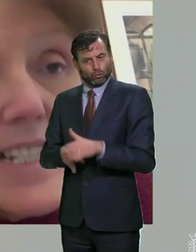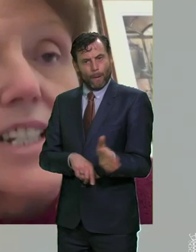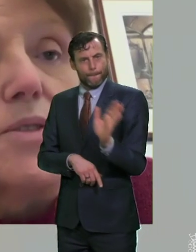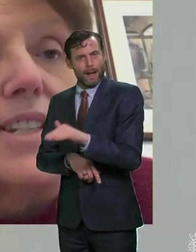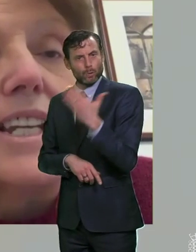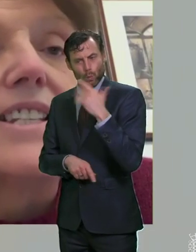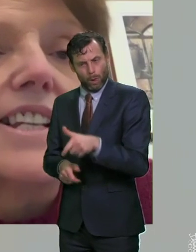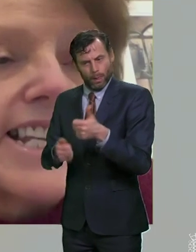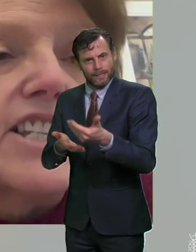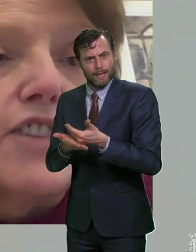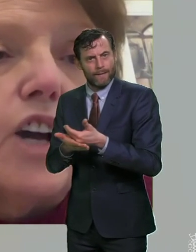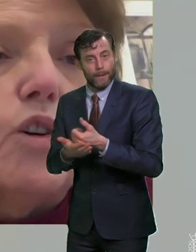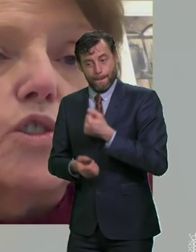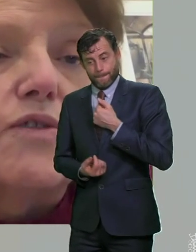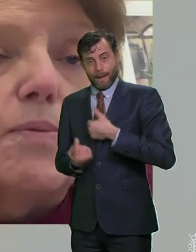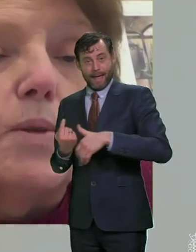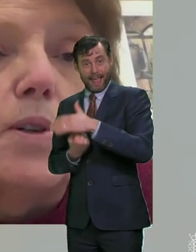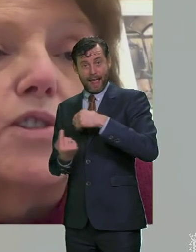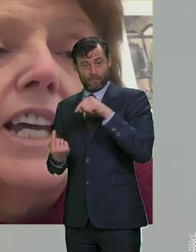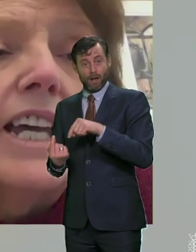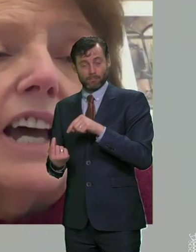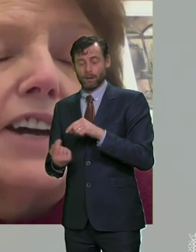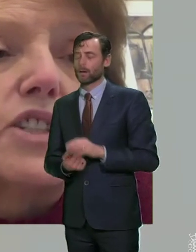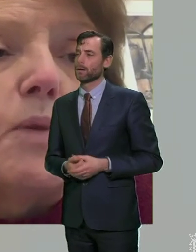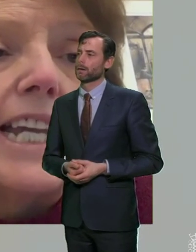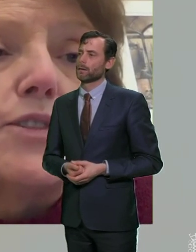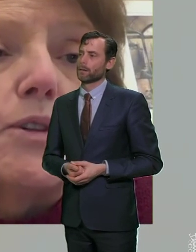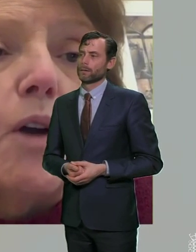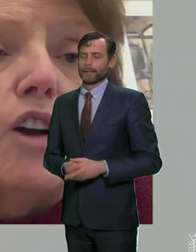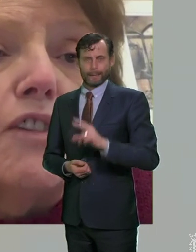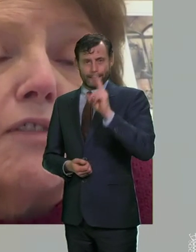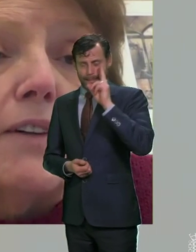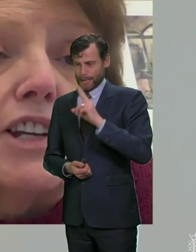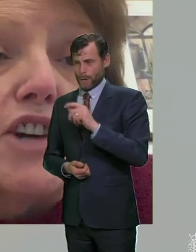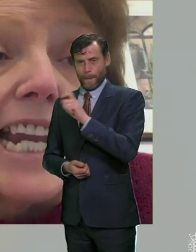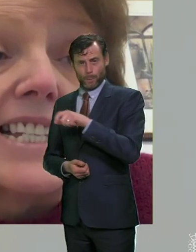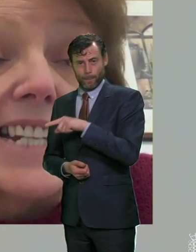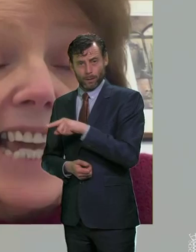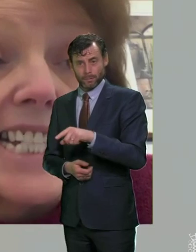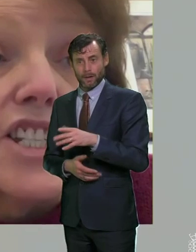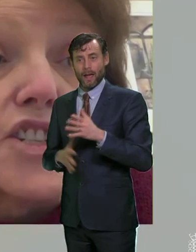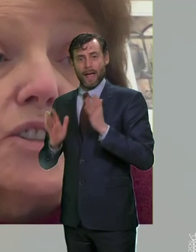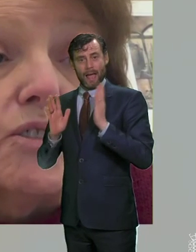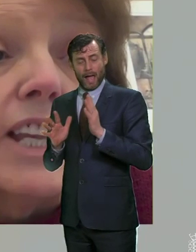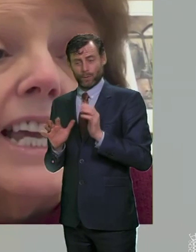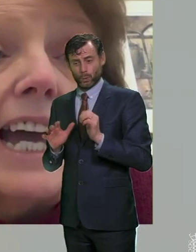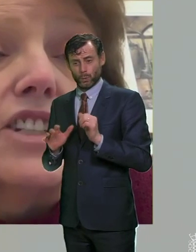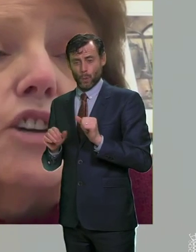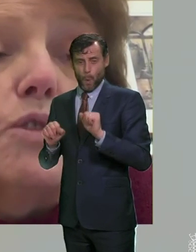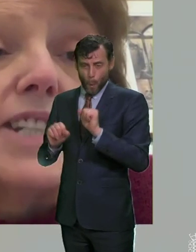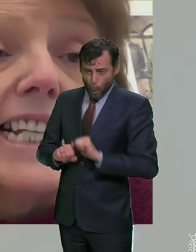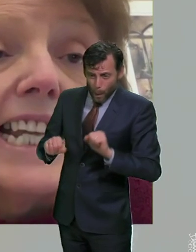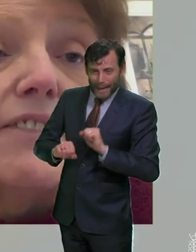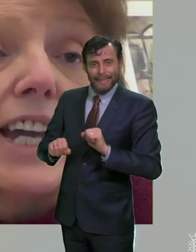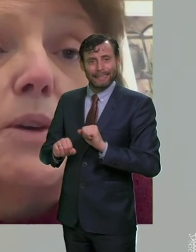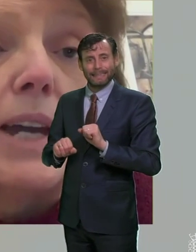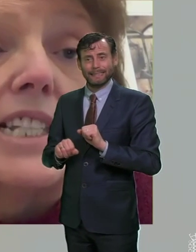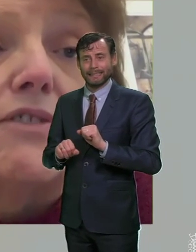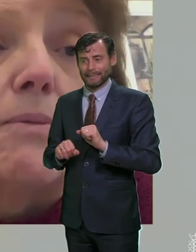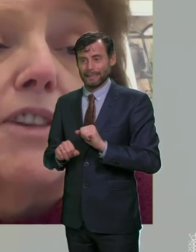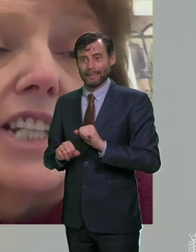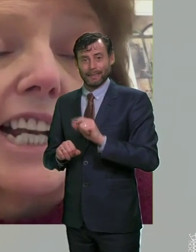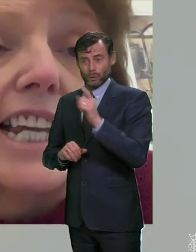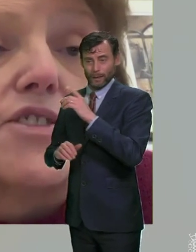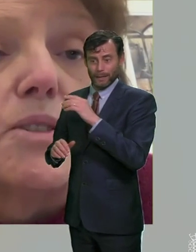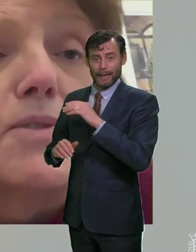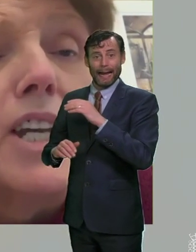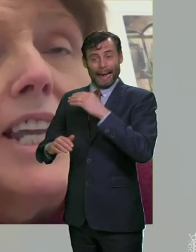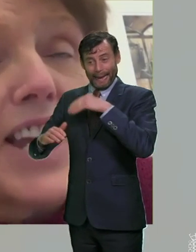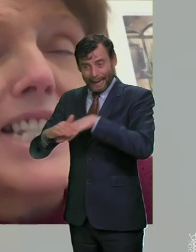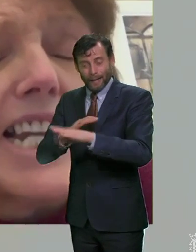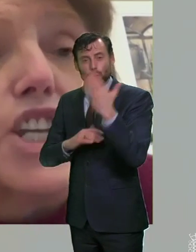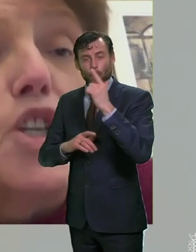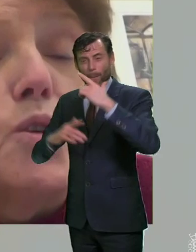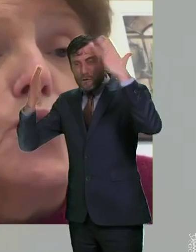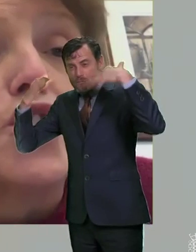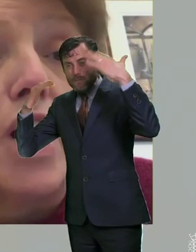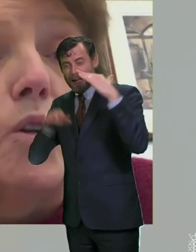In my constituency, successive cohorts of pupils have had to wade through overflowing drains to get into school, and they are routinely evacuated from flooded classrooms.